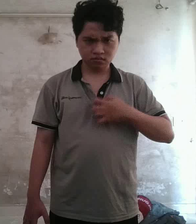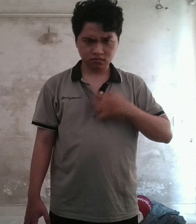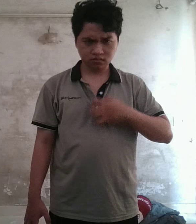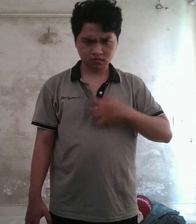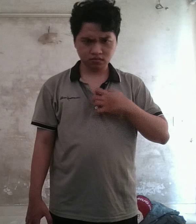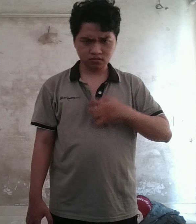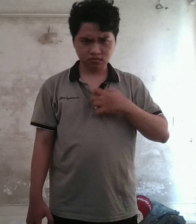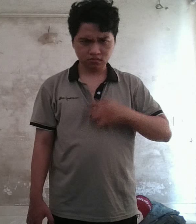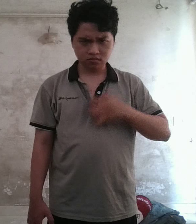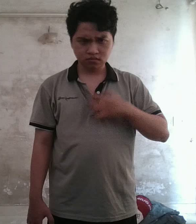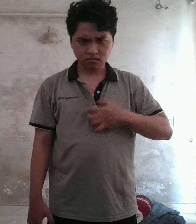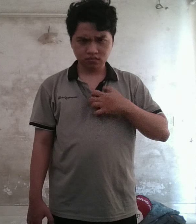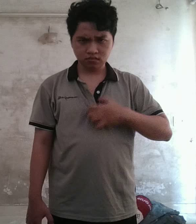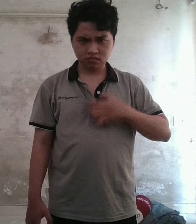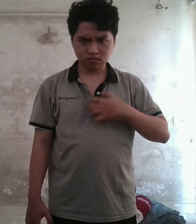ghen